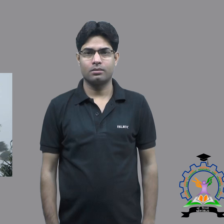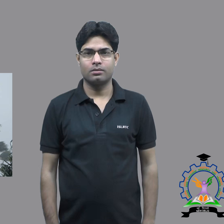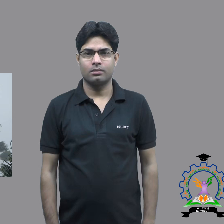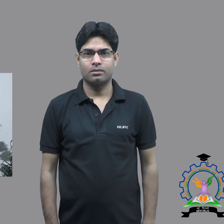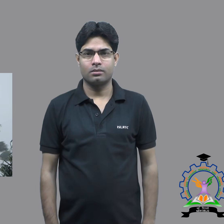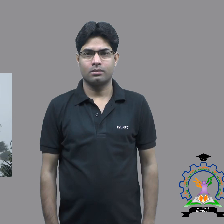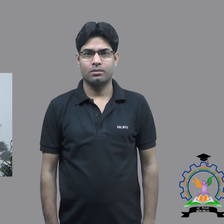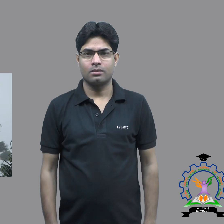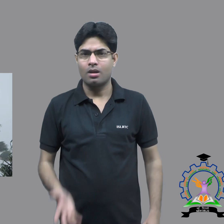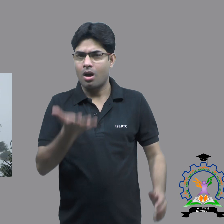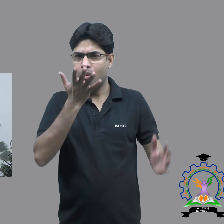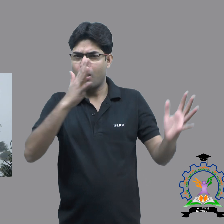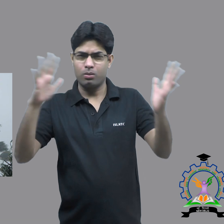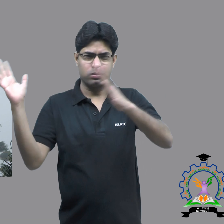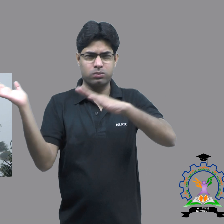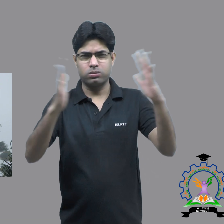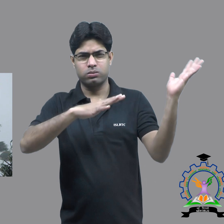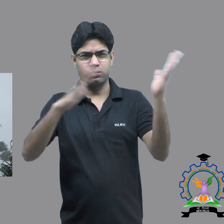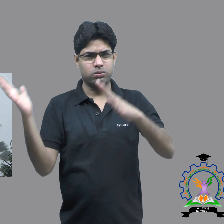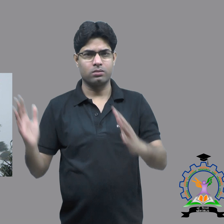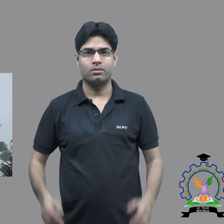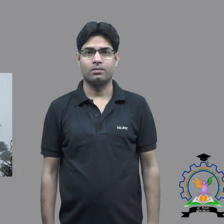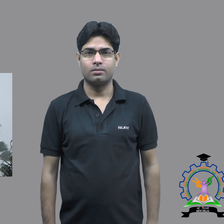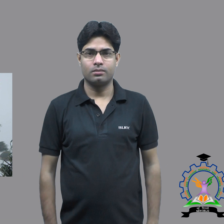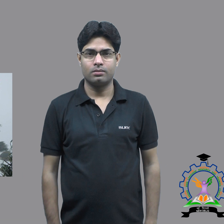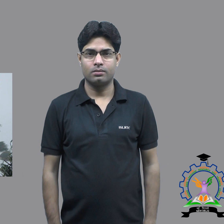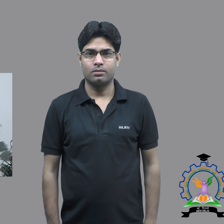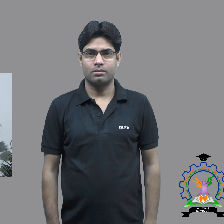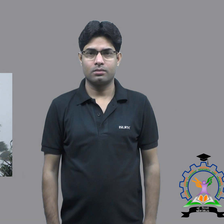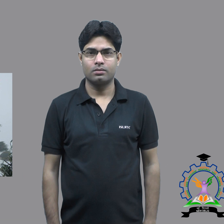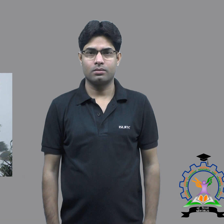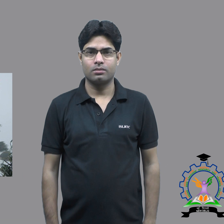Wind